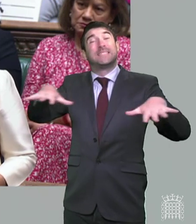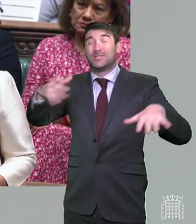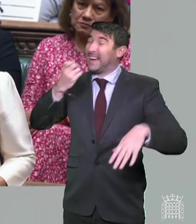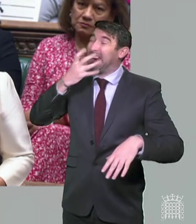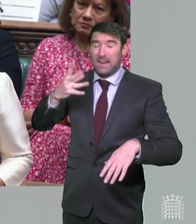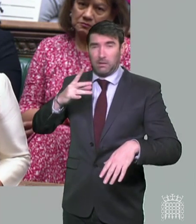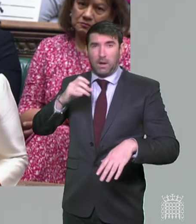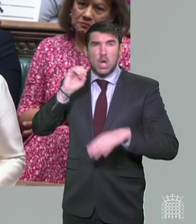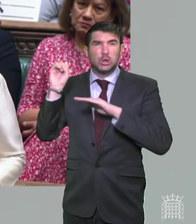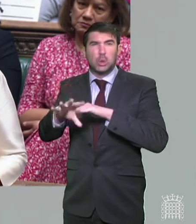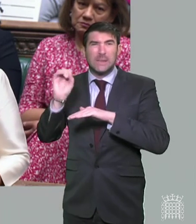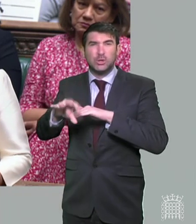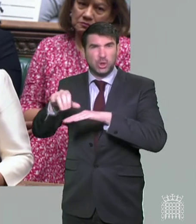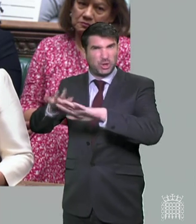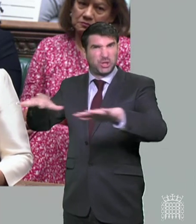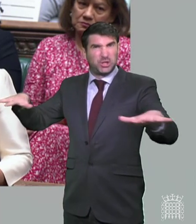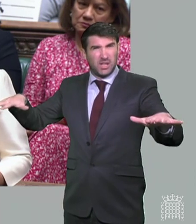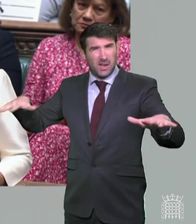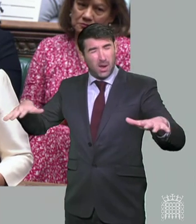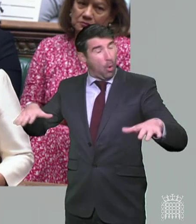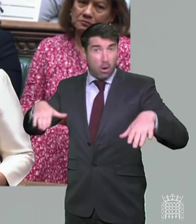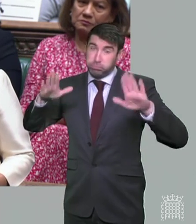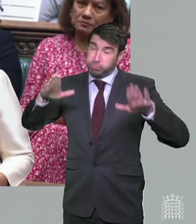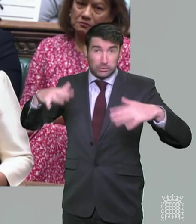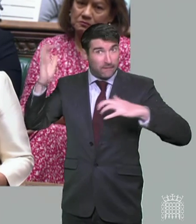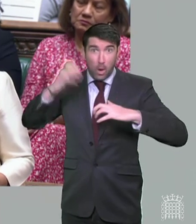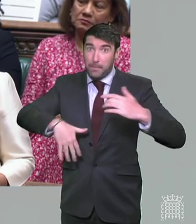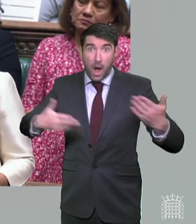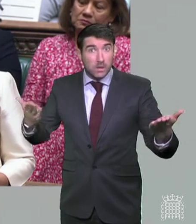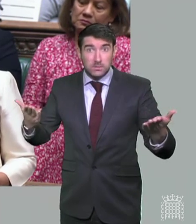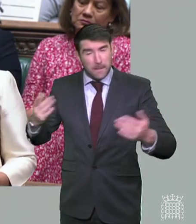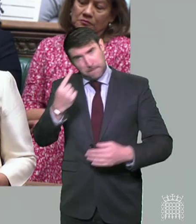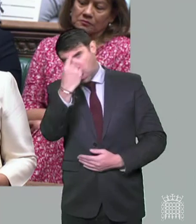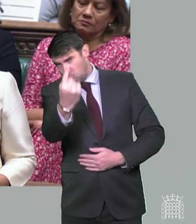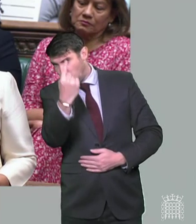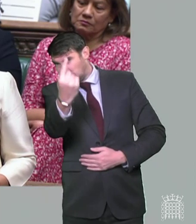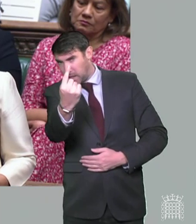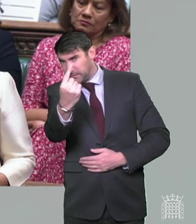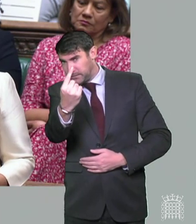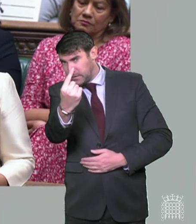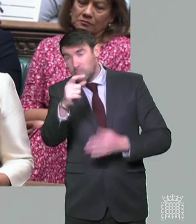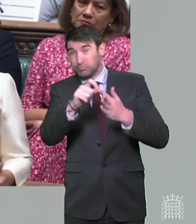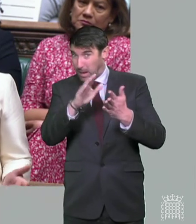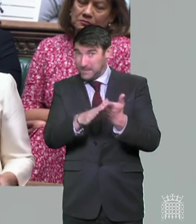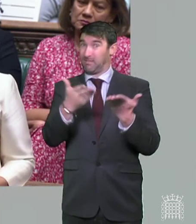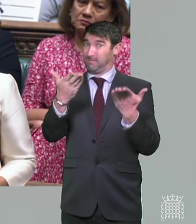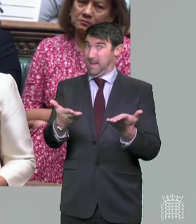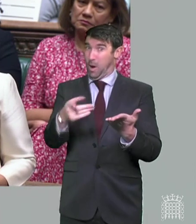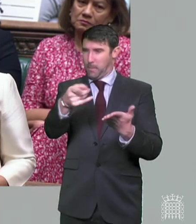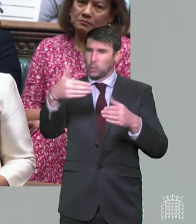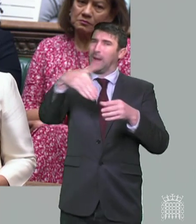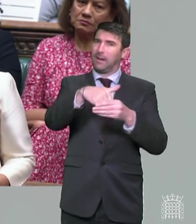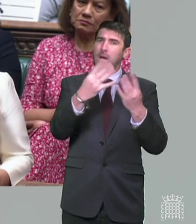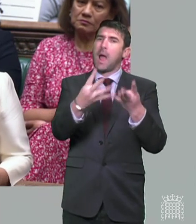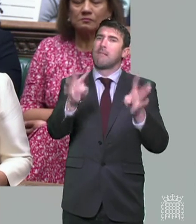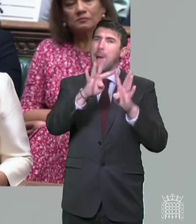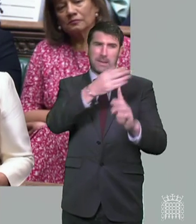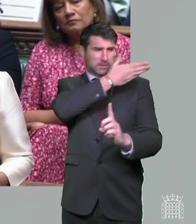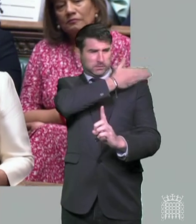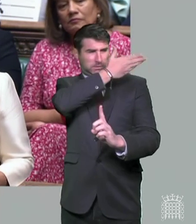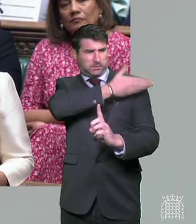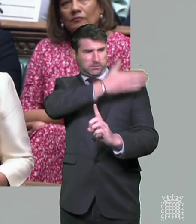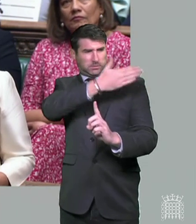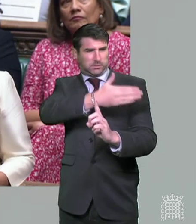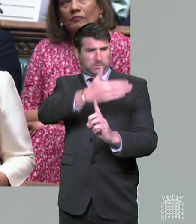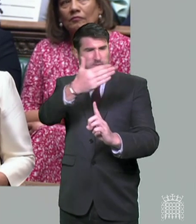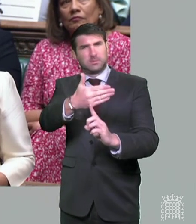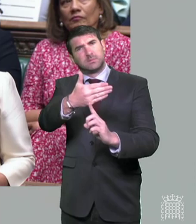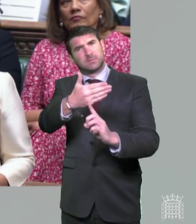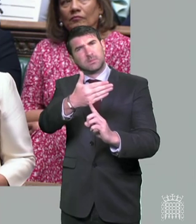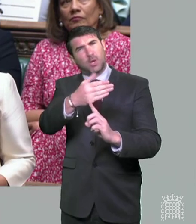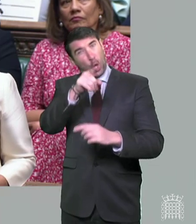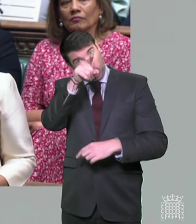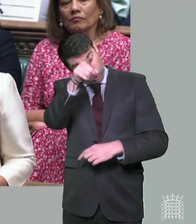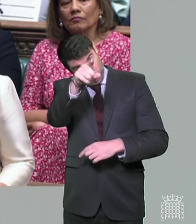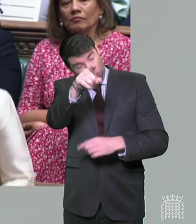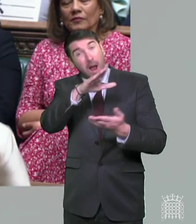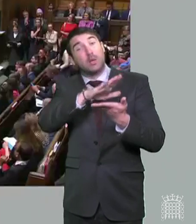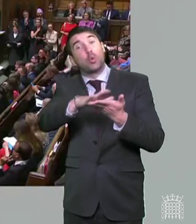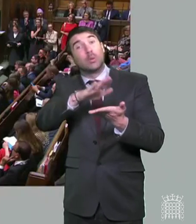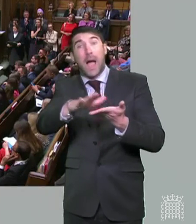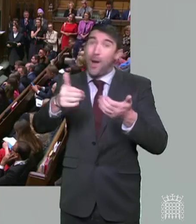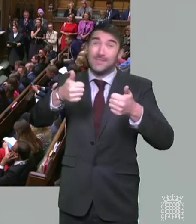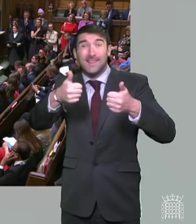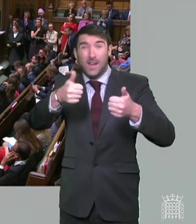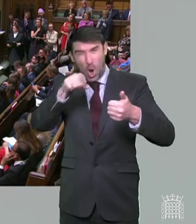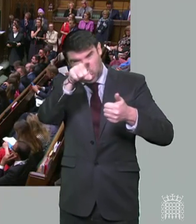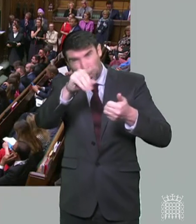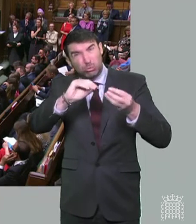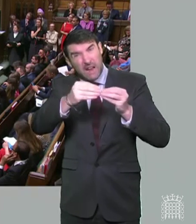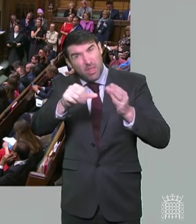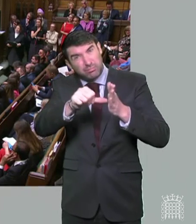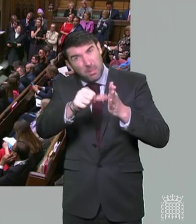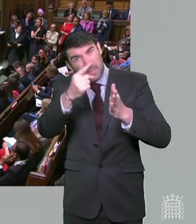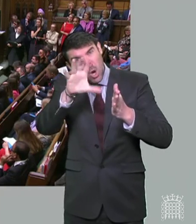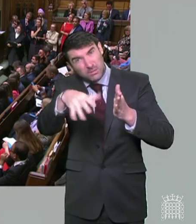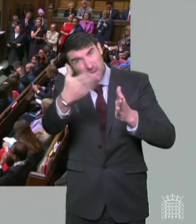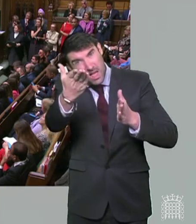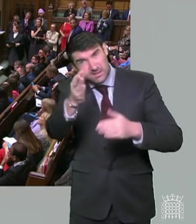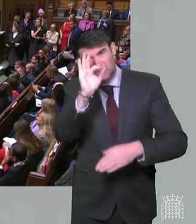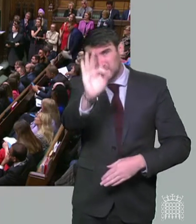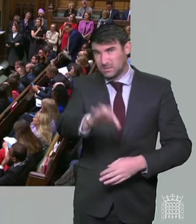The Prime Minister has served in every one of the Conservative Governments responsible for this mess, so why should the British public trust her to clean up the mess that she has helped create?